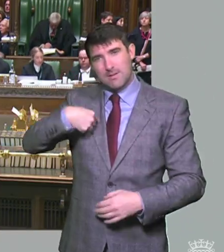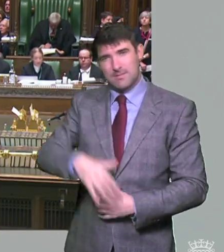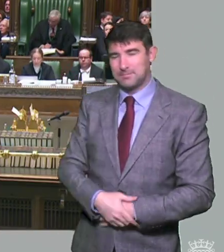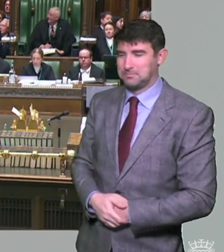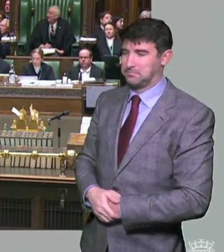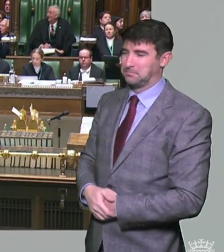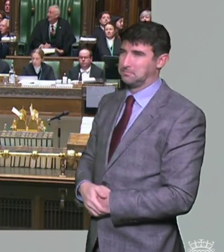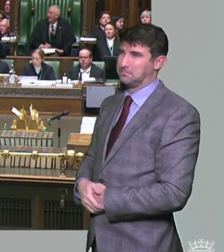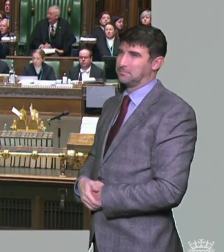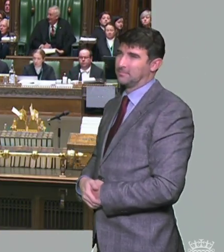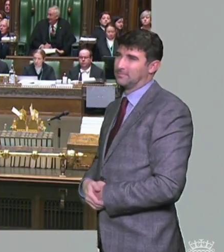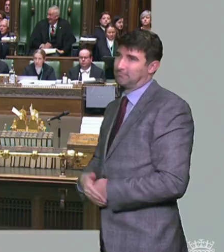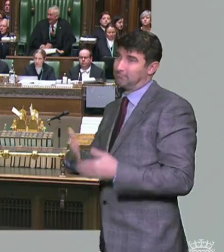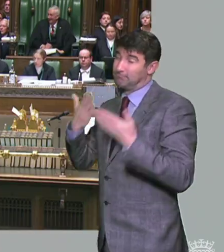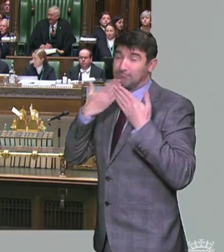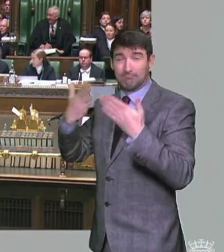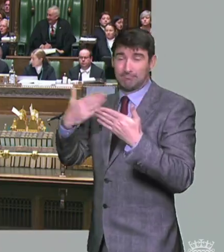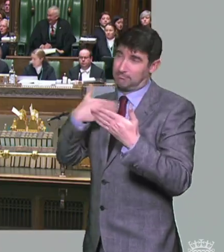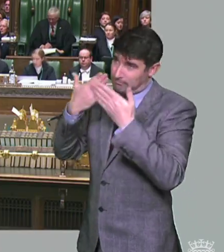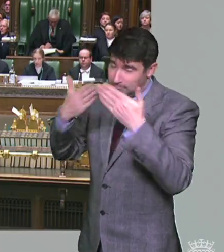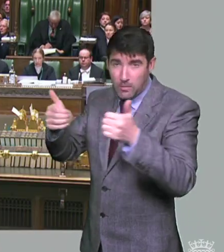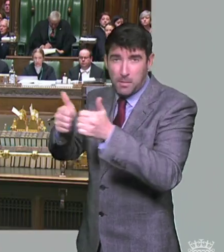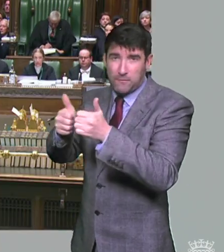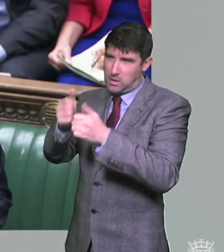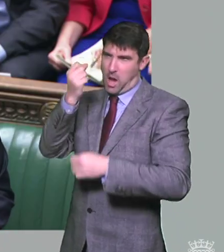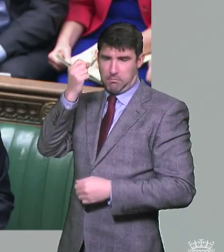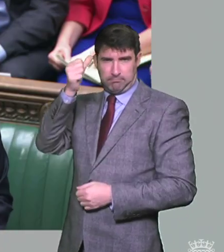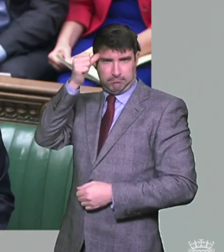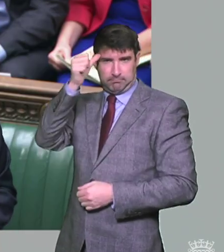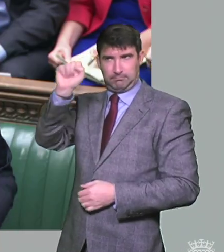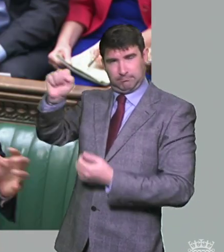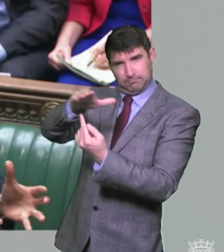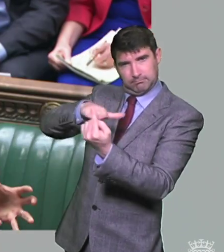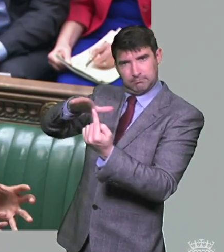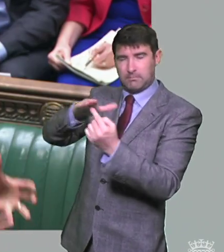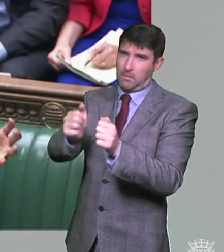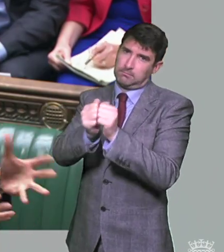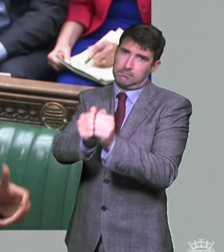I thank my honourable Friend. I know this is a matter of great importance to him and his constituents.